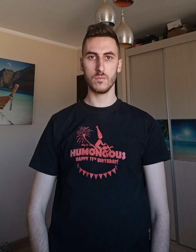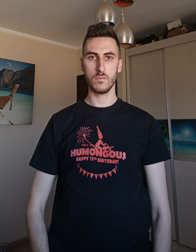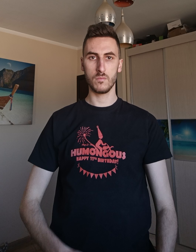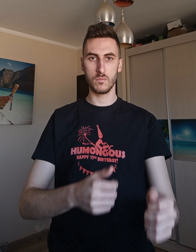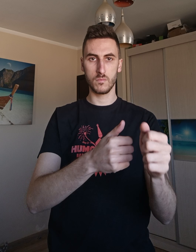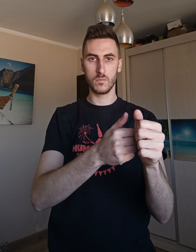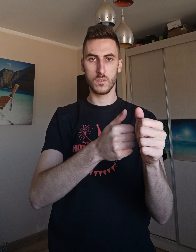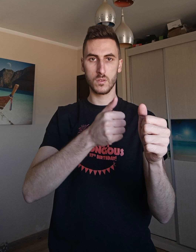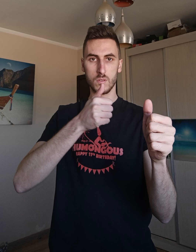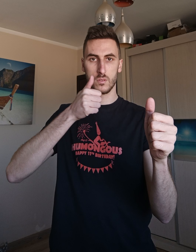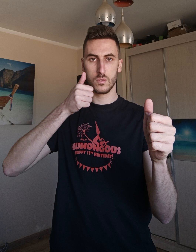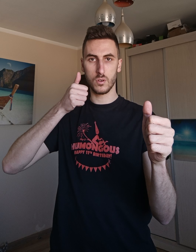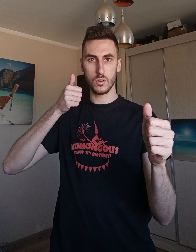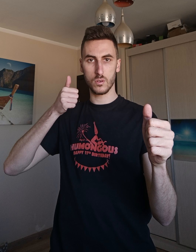תור